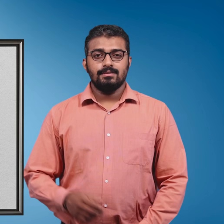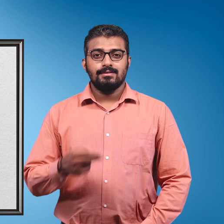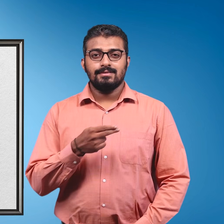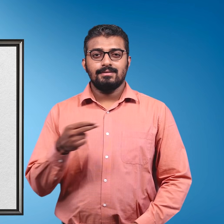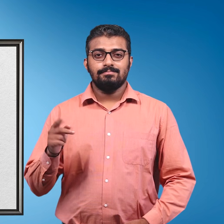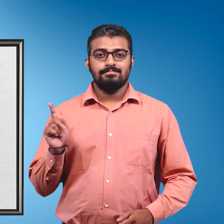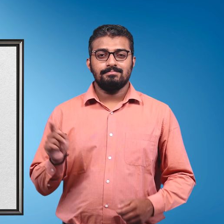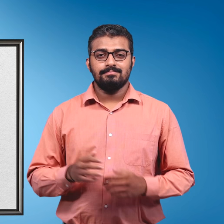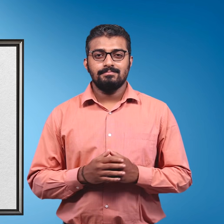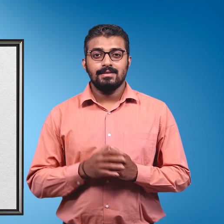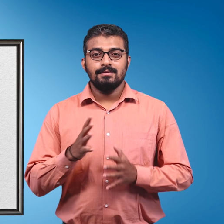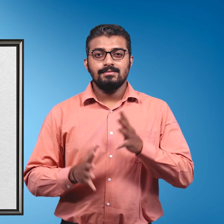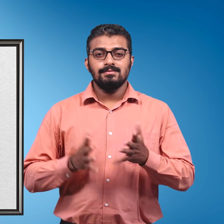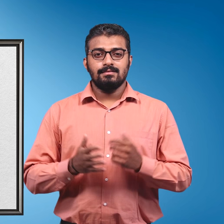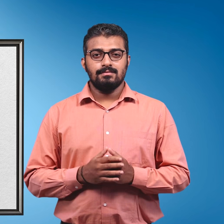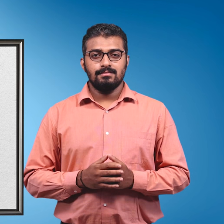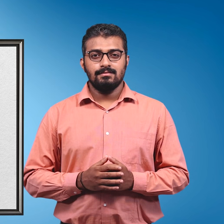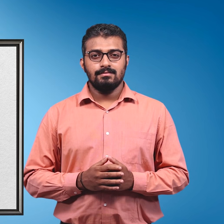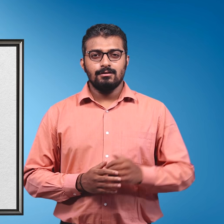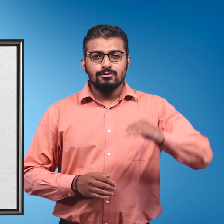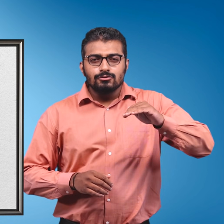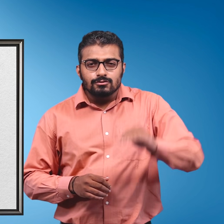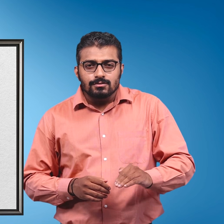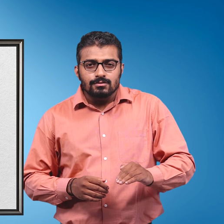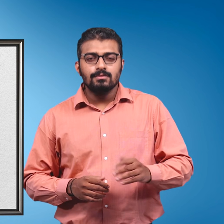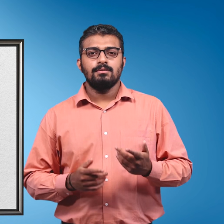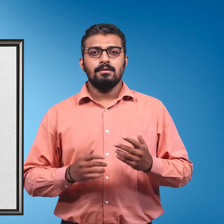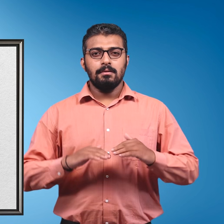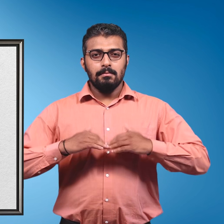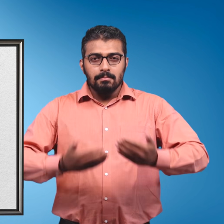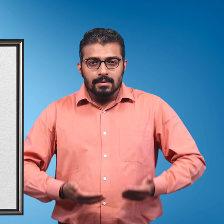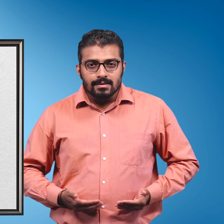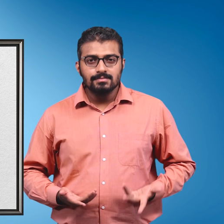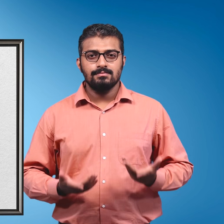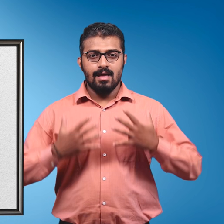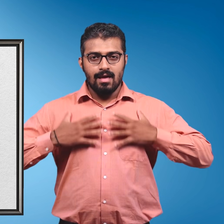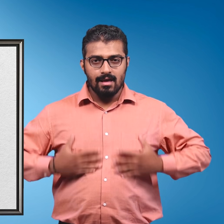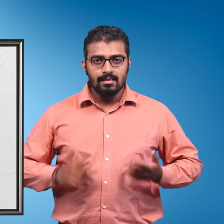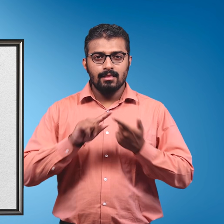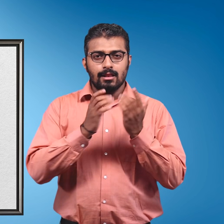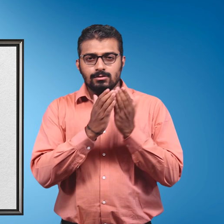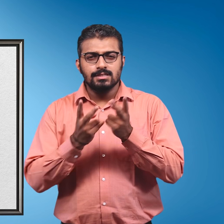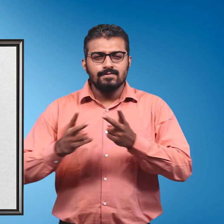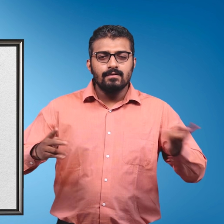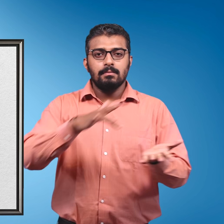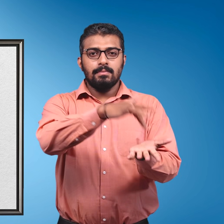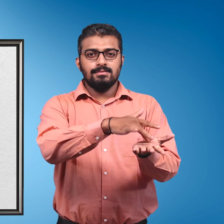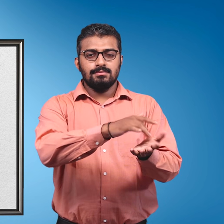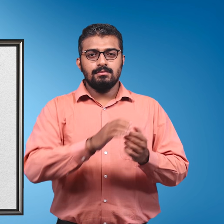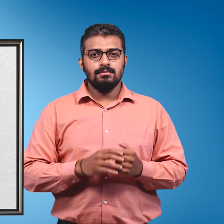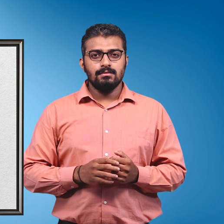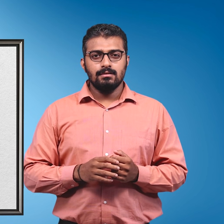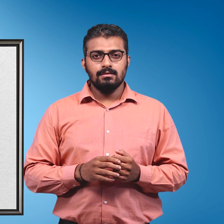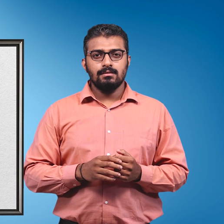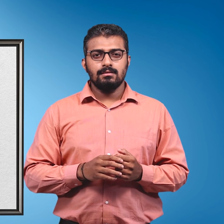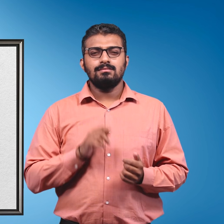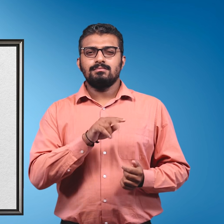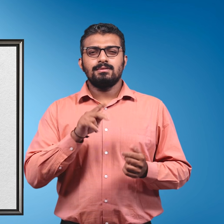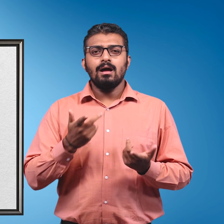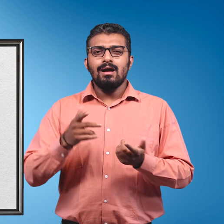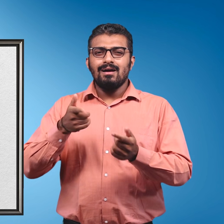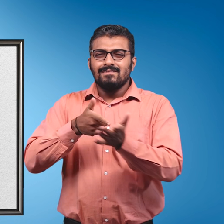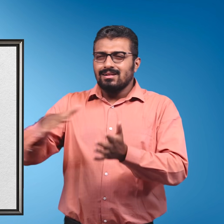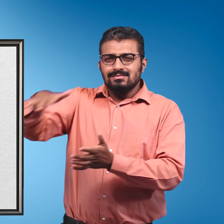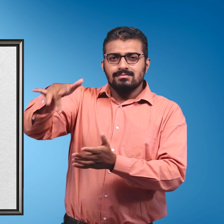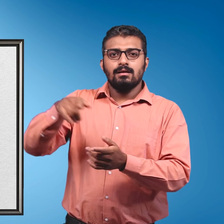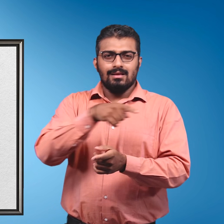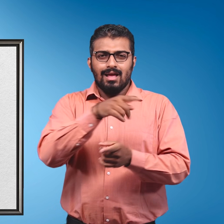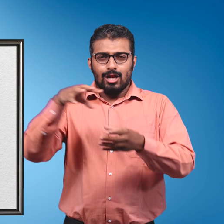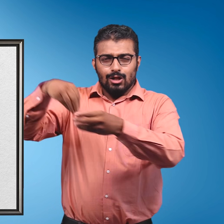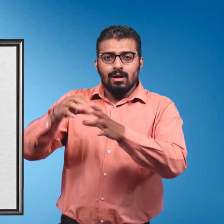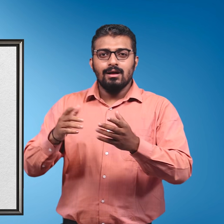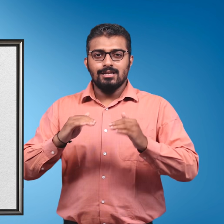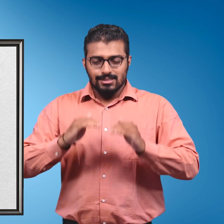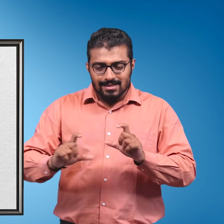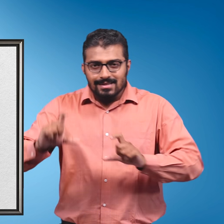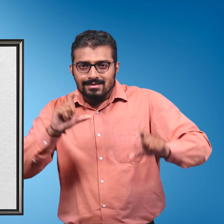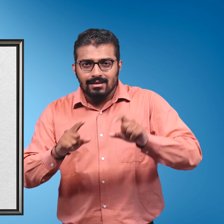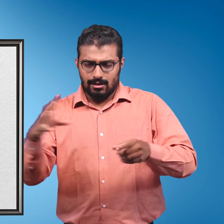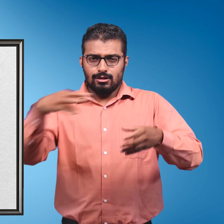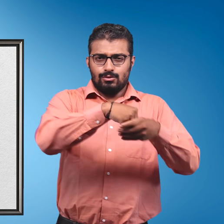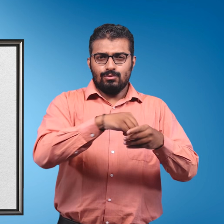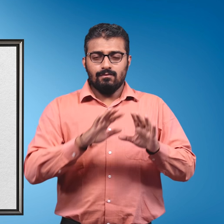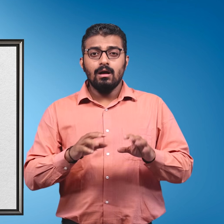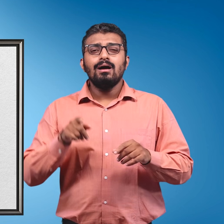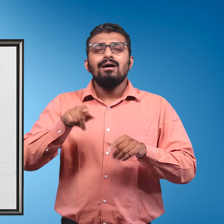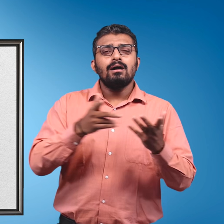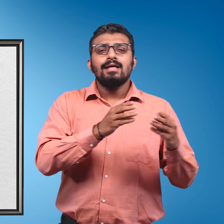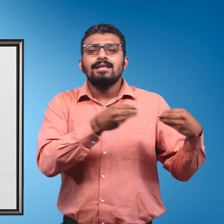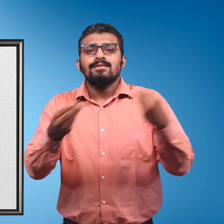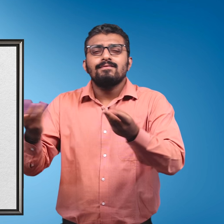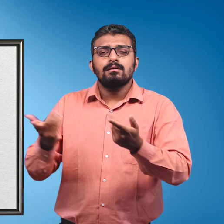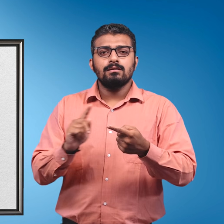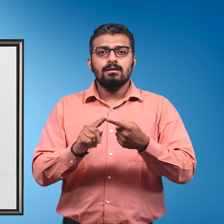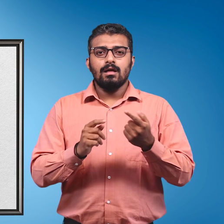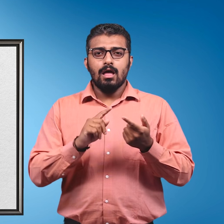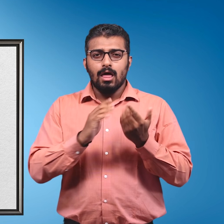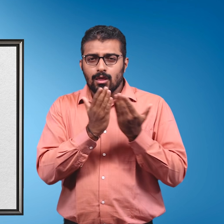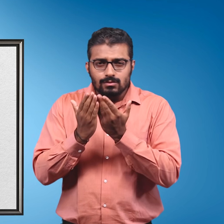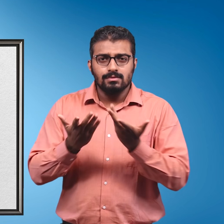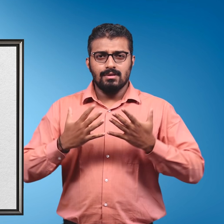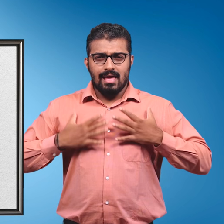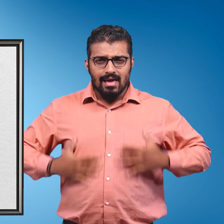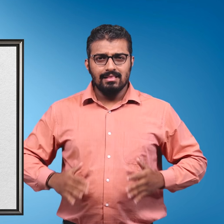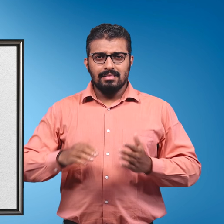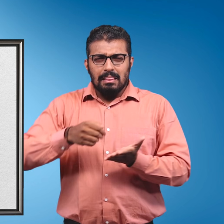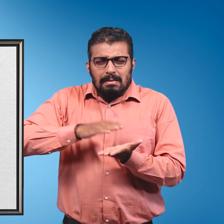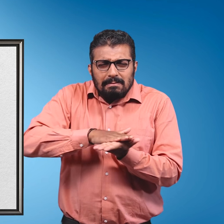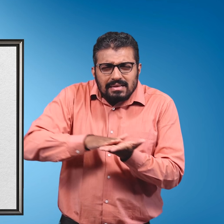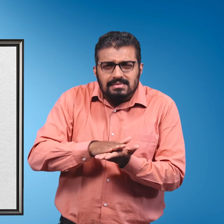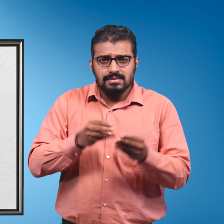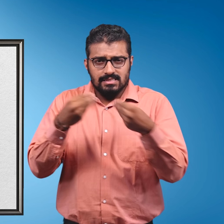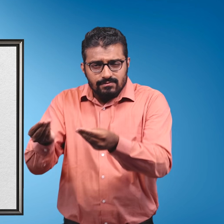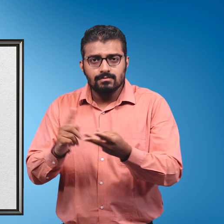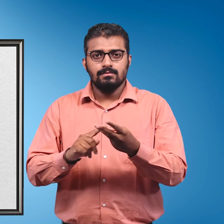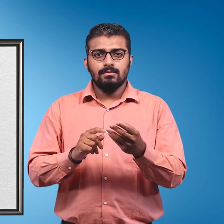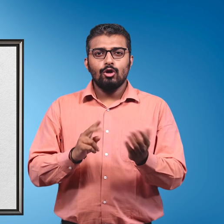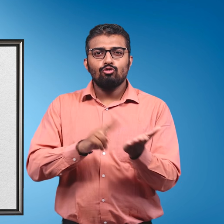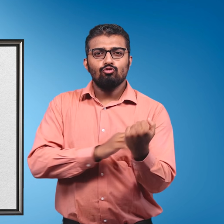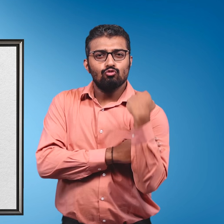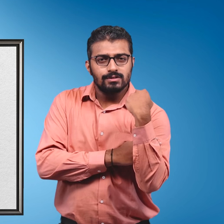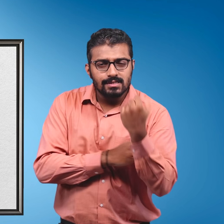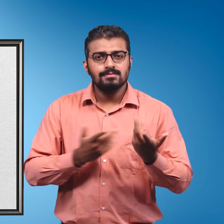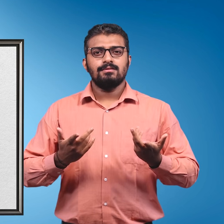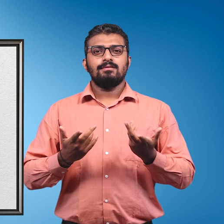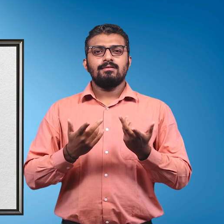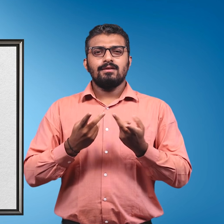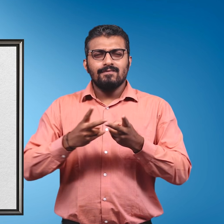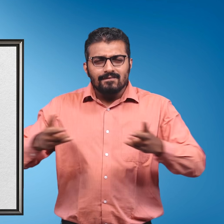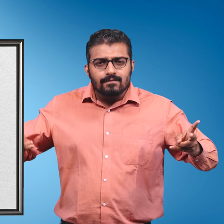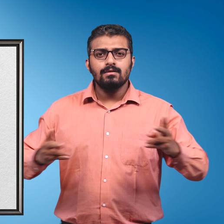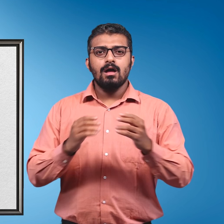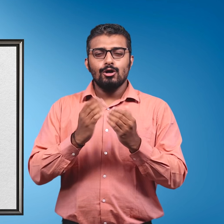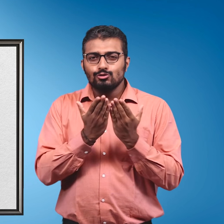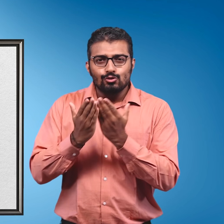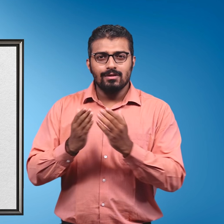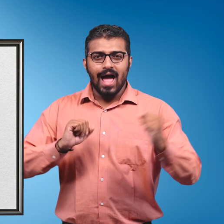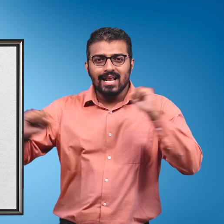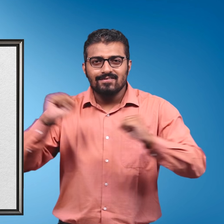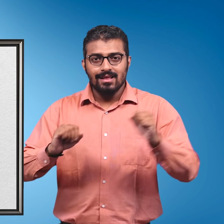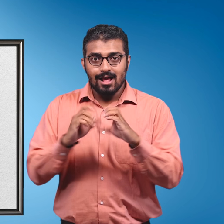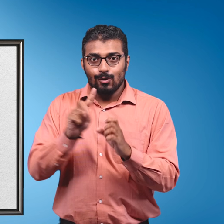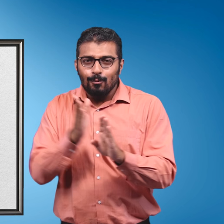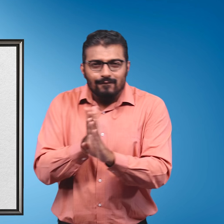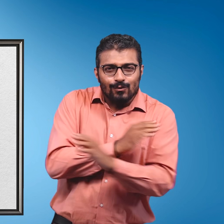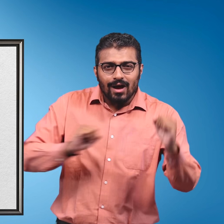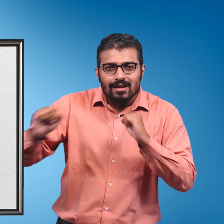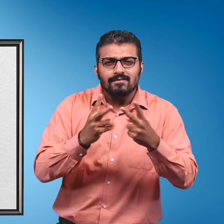Anganwadi This sign means anganwadi. It refers to a child-care center in rural areas. It provides basic health care, nutrition, education and pre-school activities, etc.